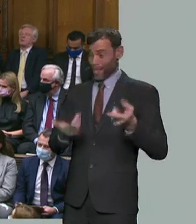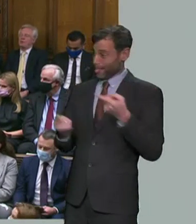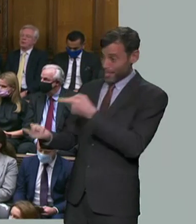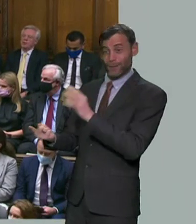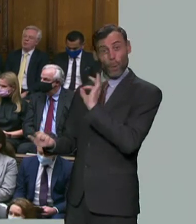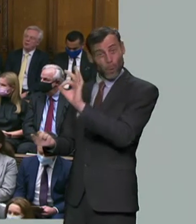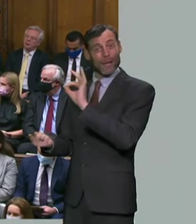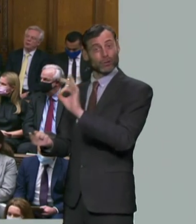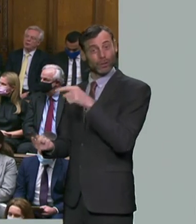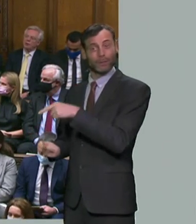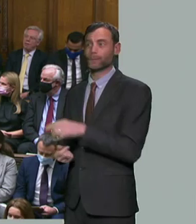I call Mark Pawsey.